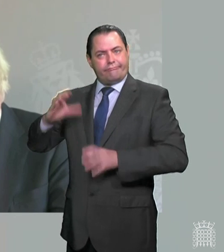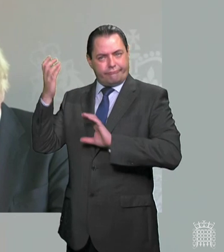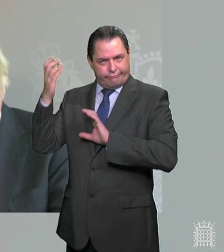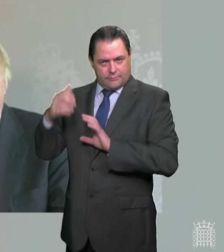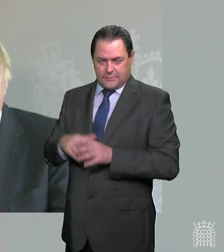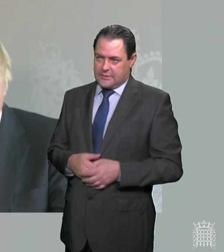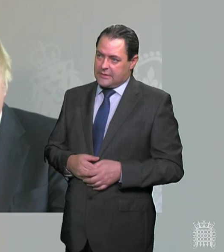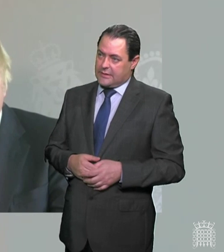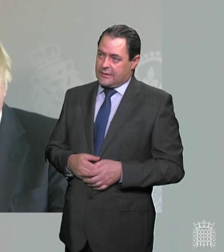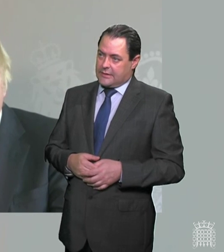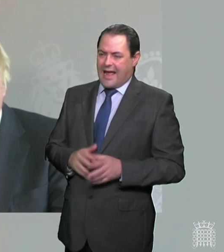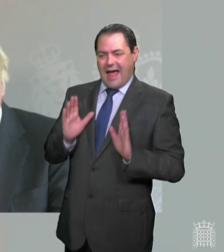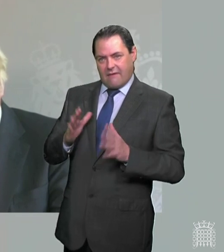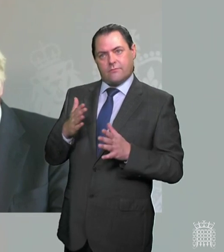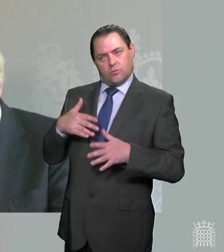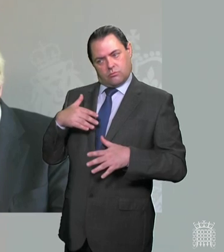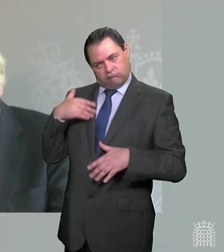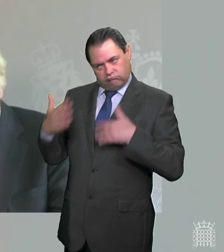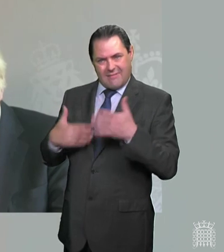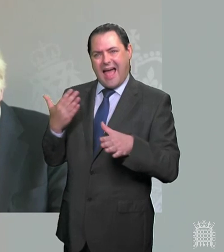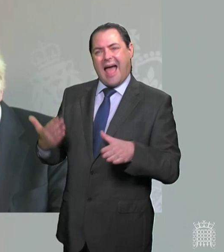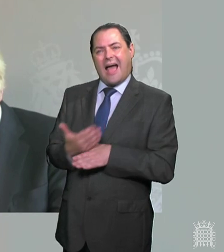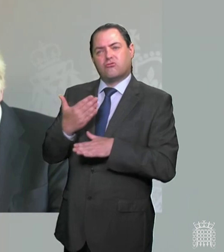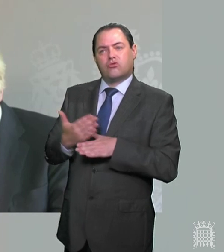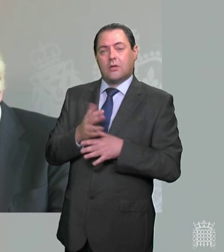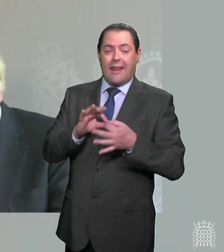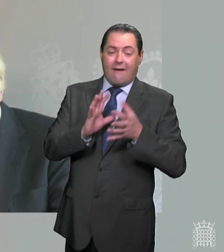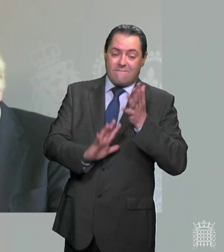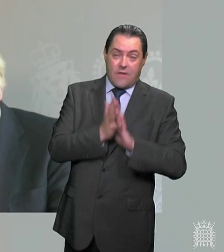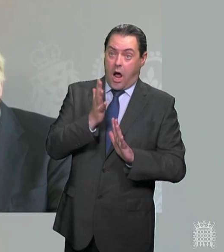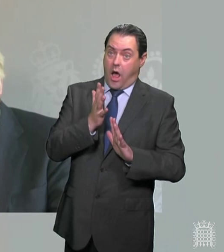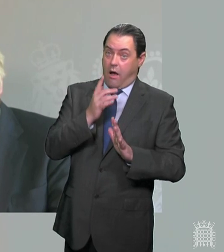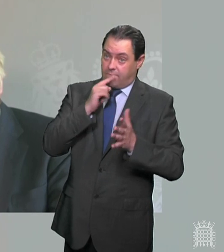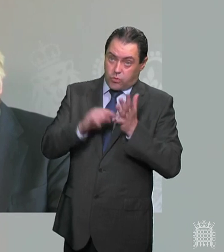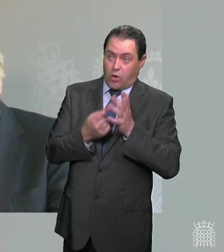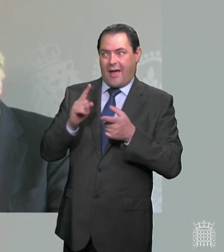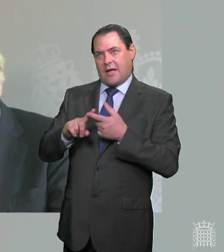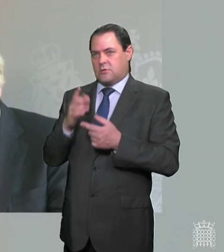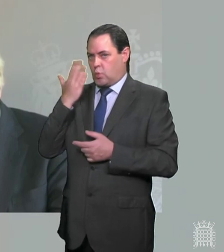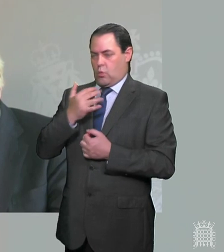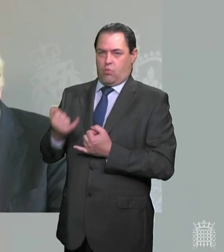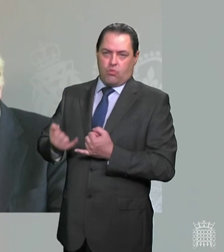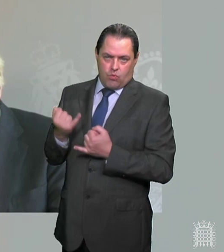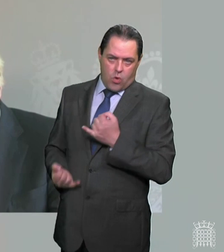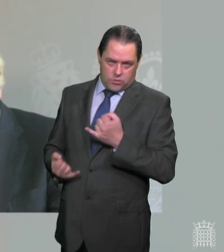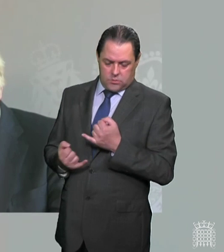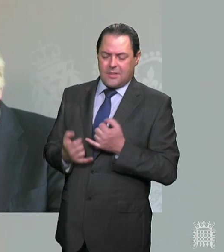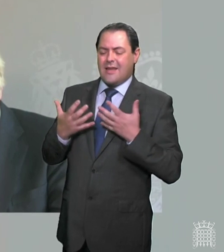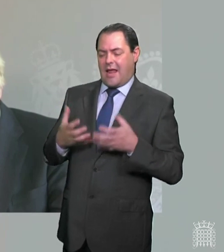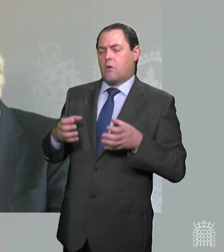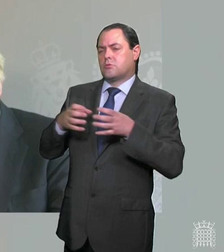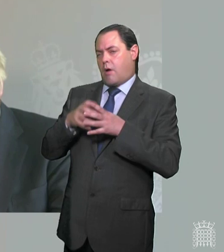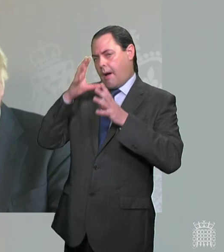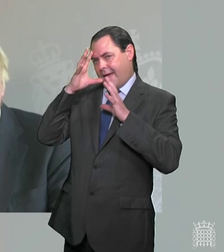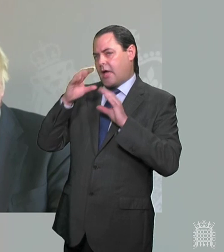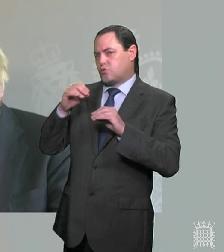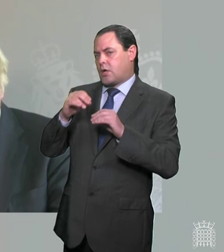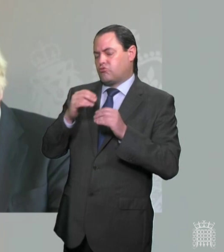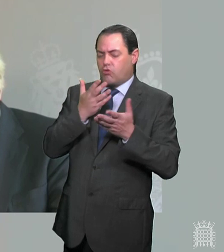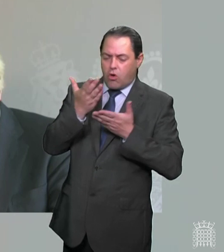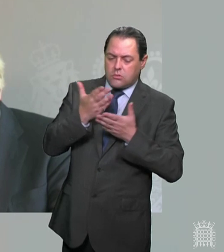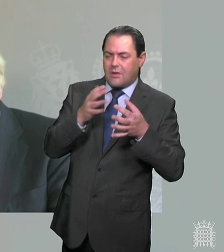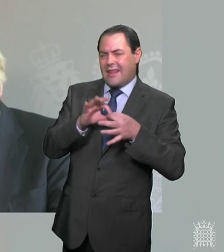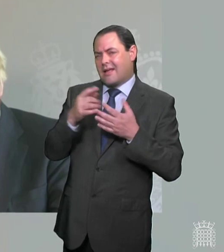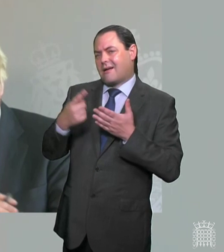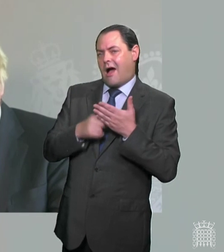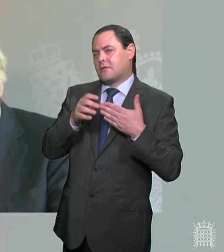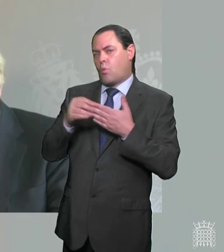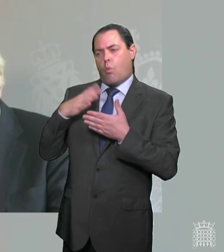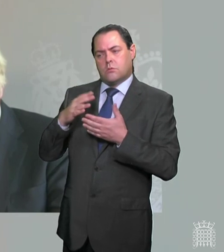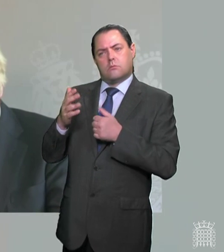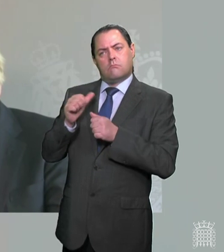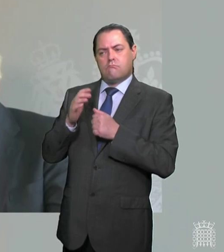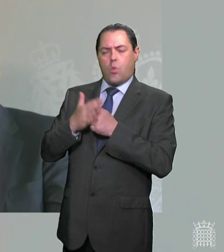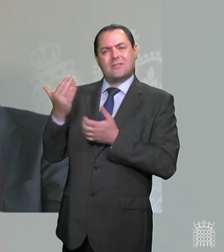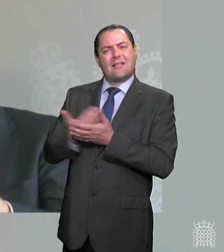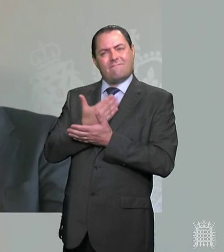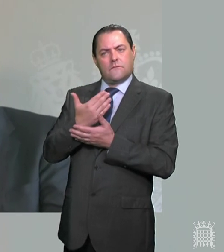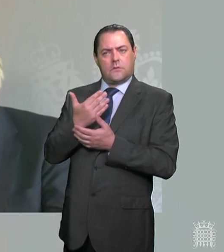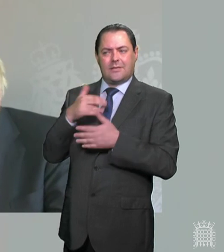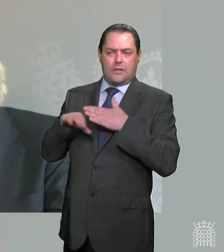We cannot be complacent about fires at all, let alone fires in schools, and the Department for Education is consulting on guidance to improve fire safety in schools further.